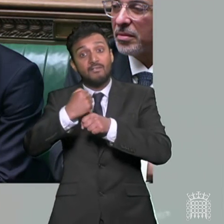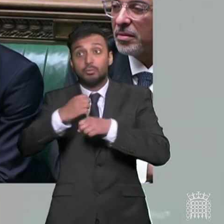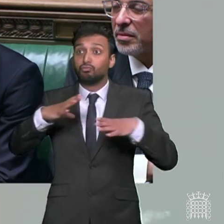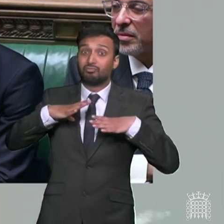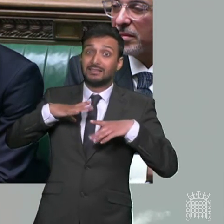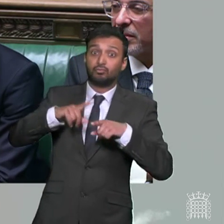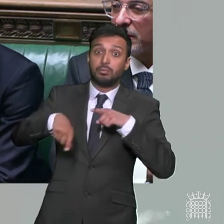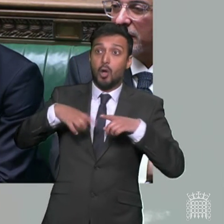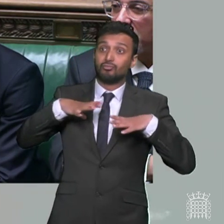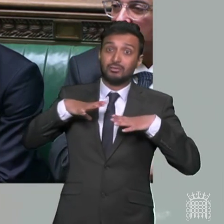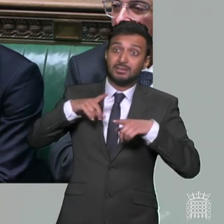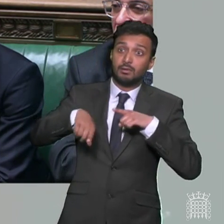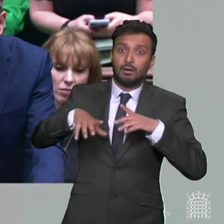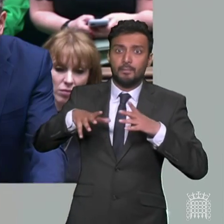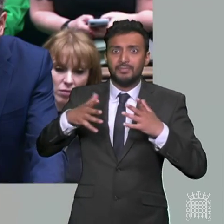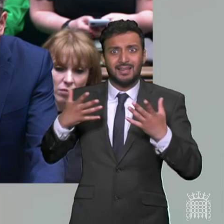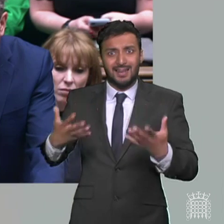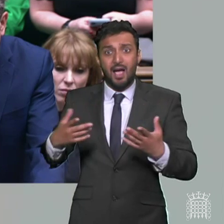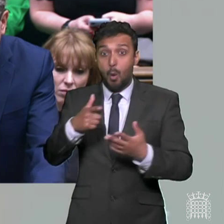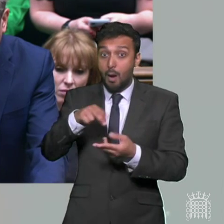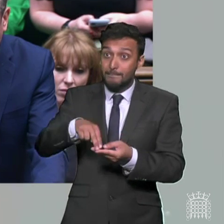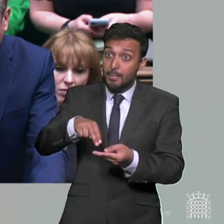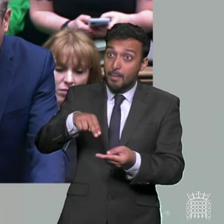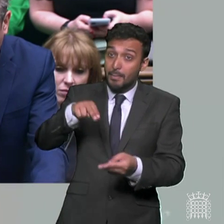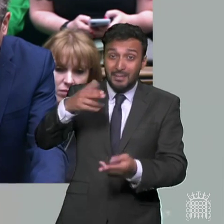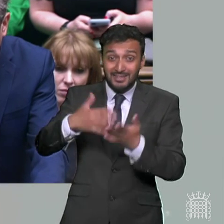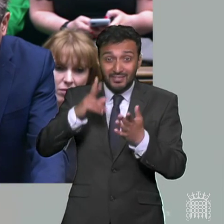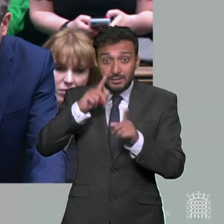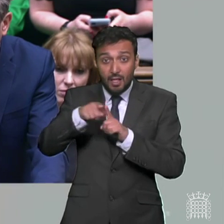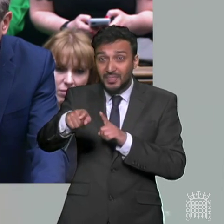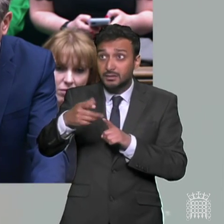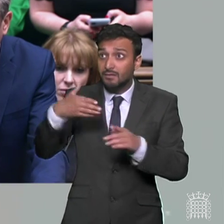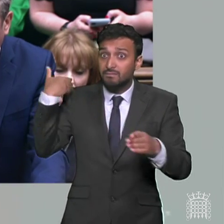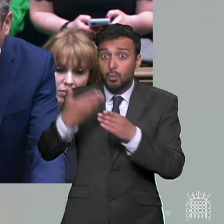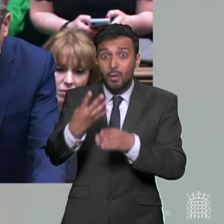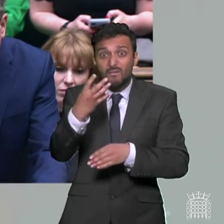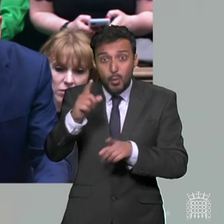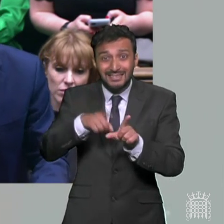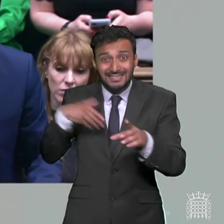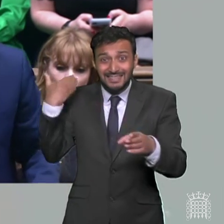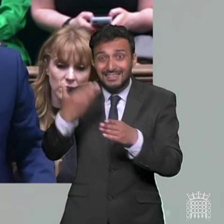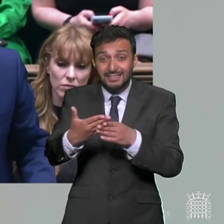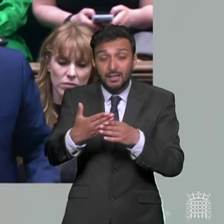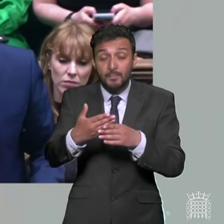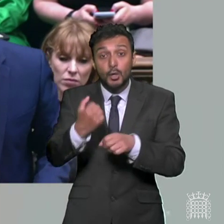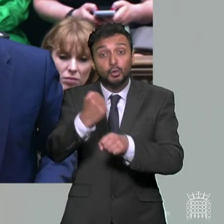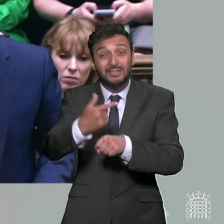Since then, inflation has risen to a 40-year high—the highest rate of any G7 country.